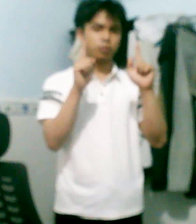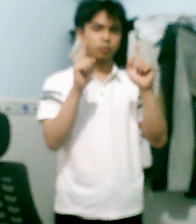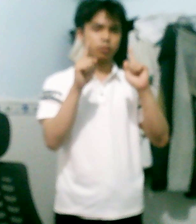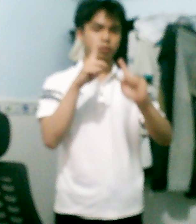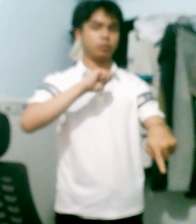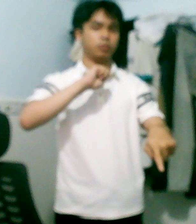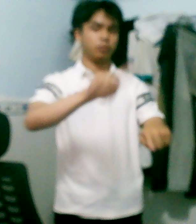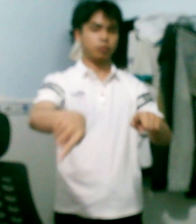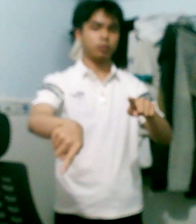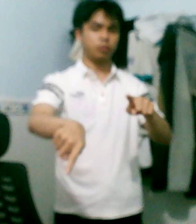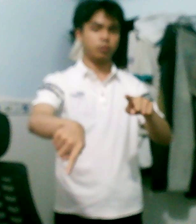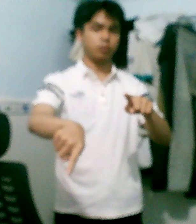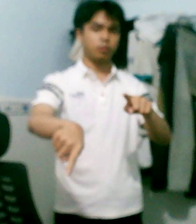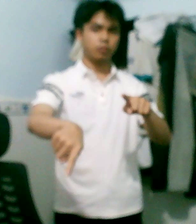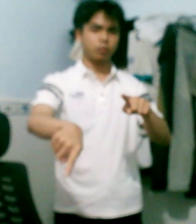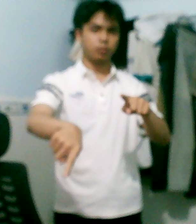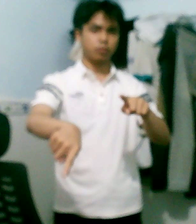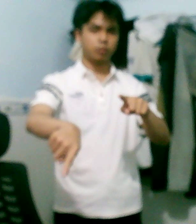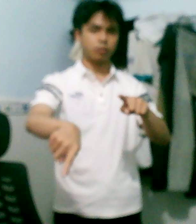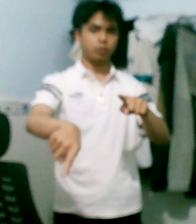phut